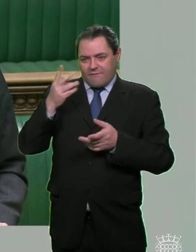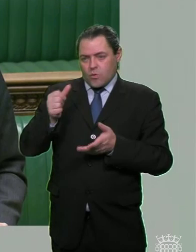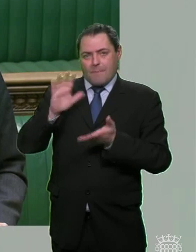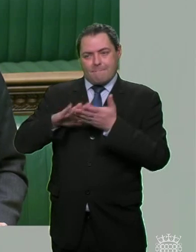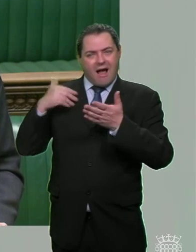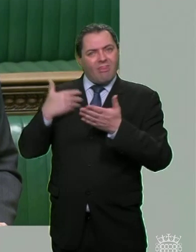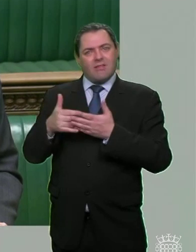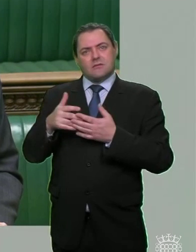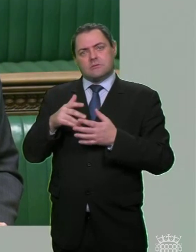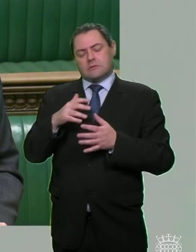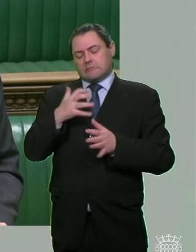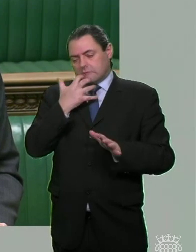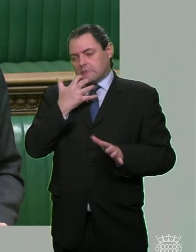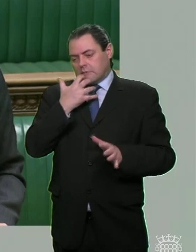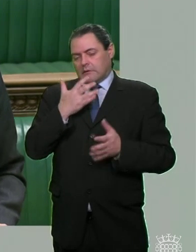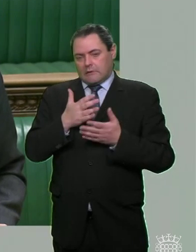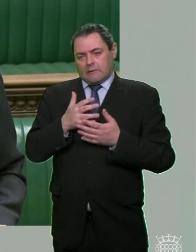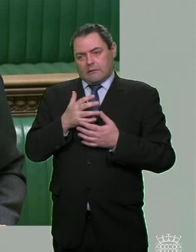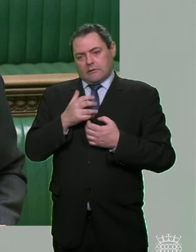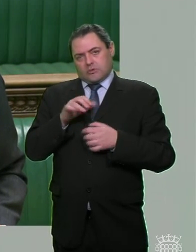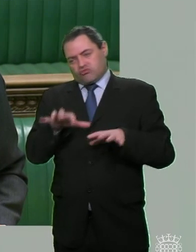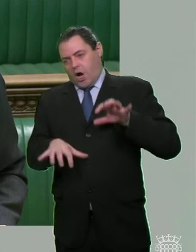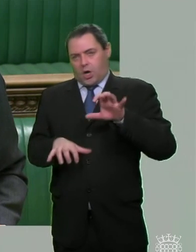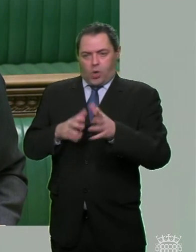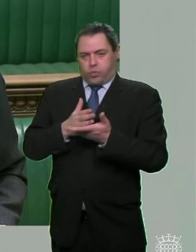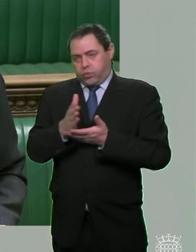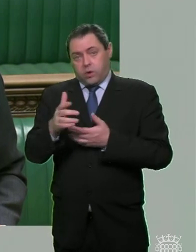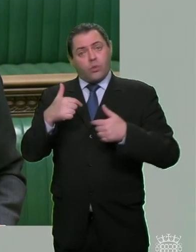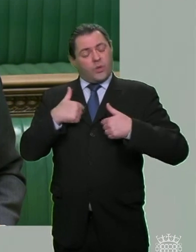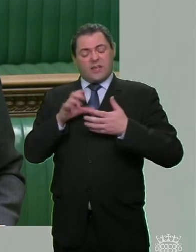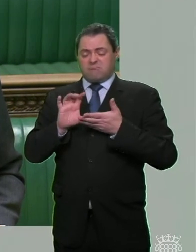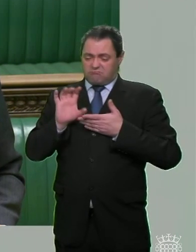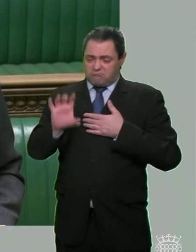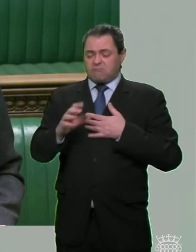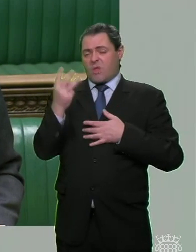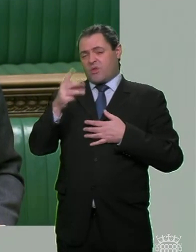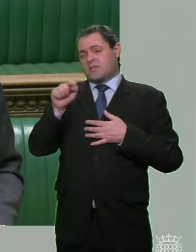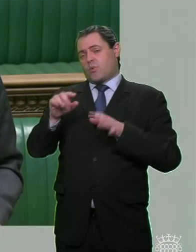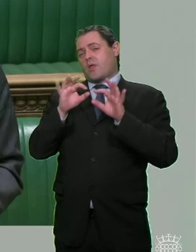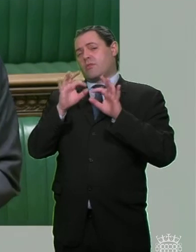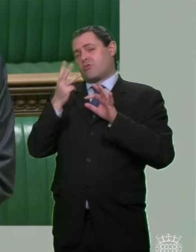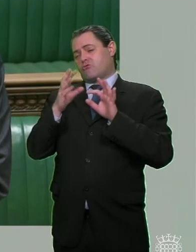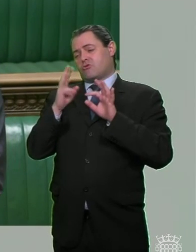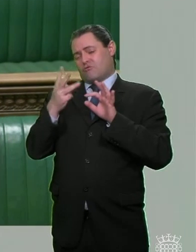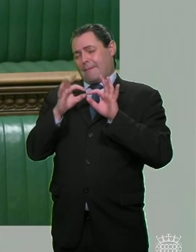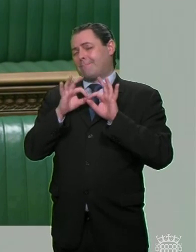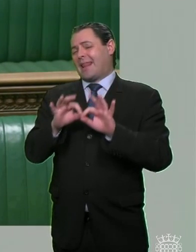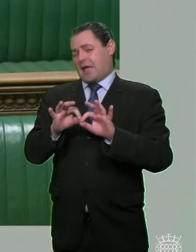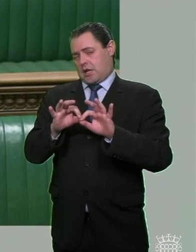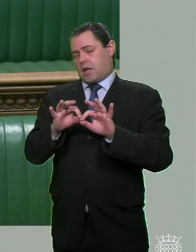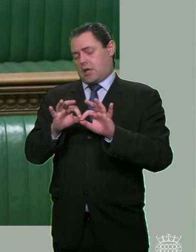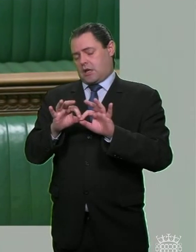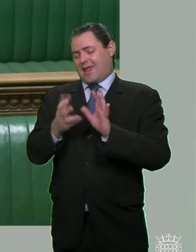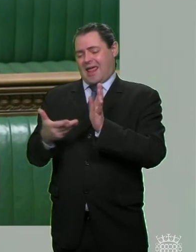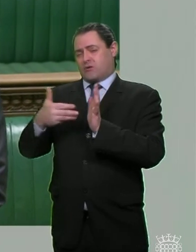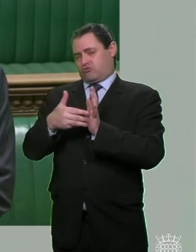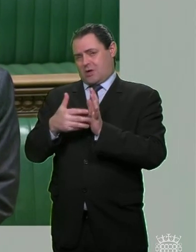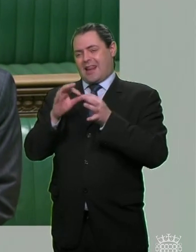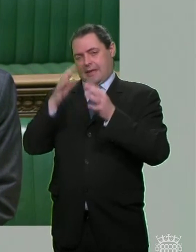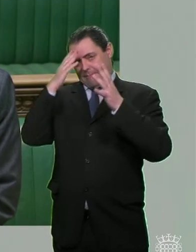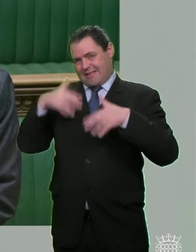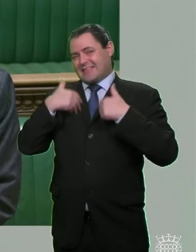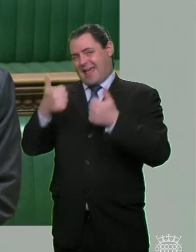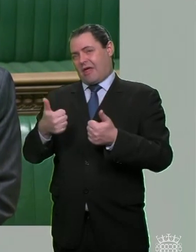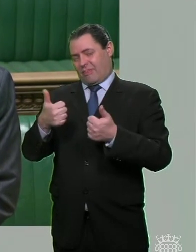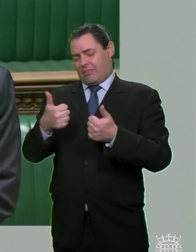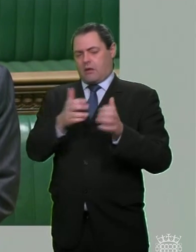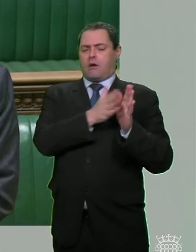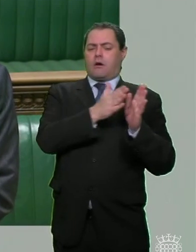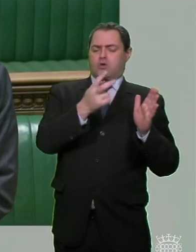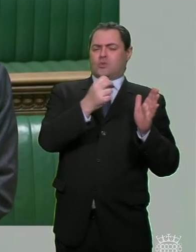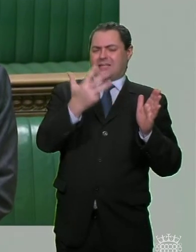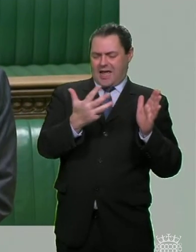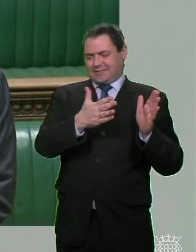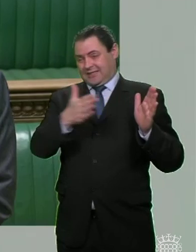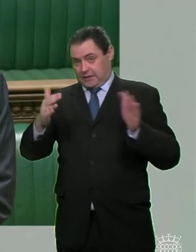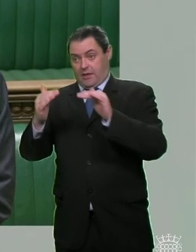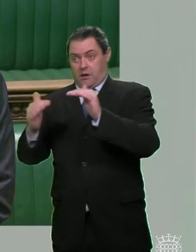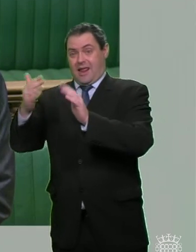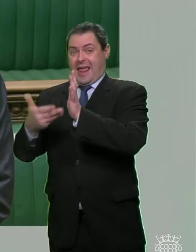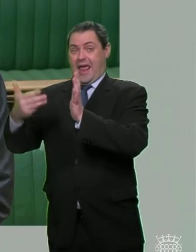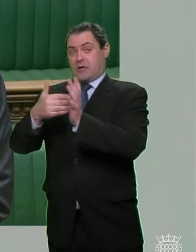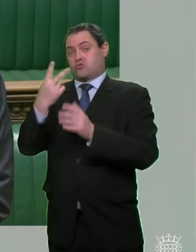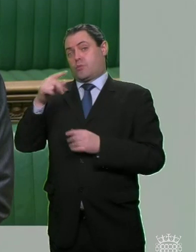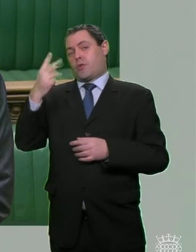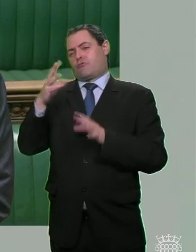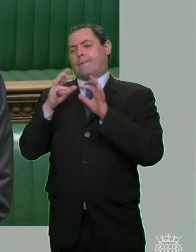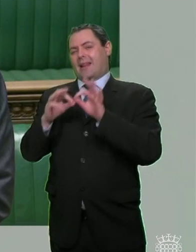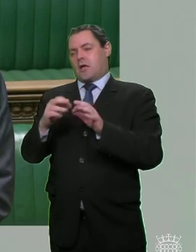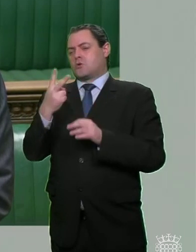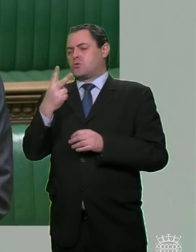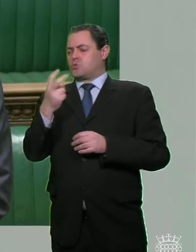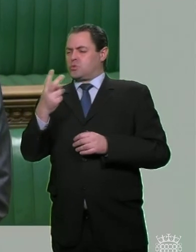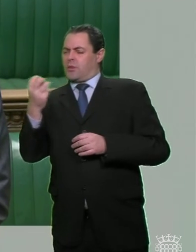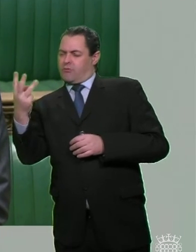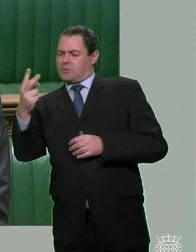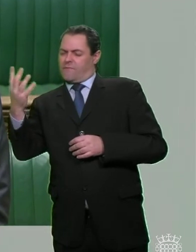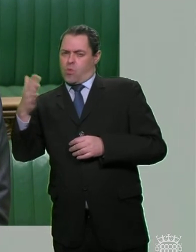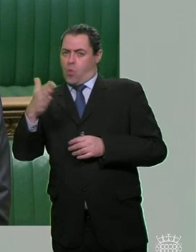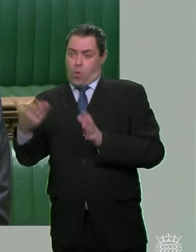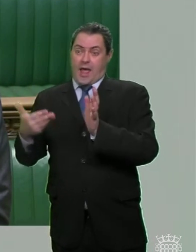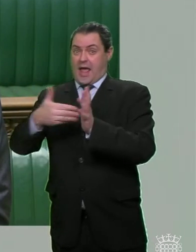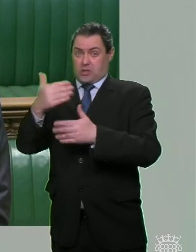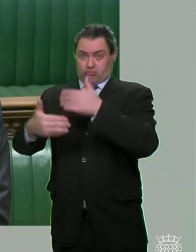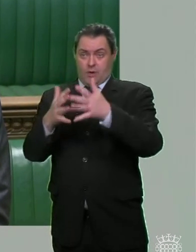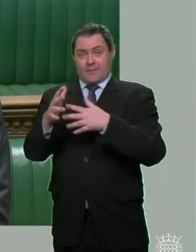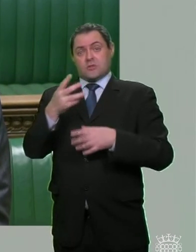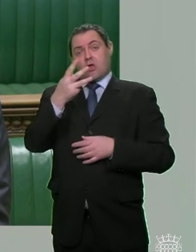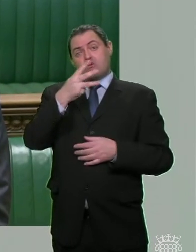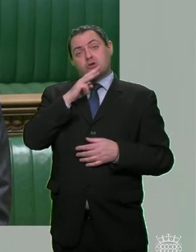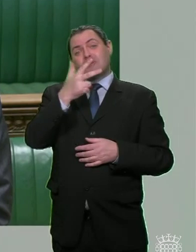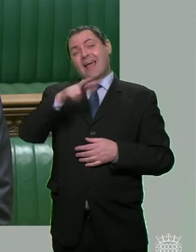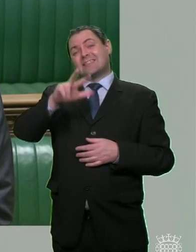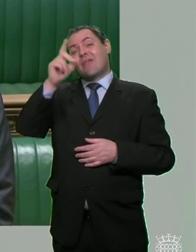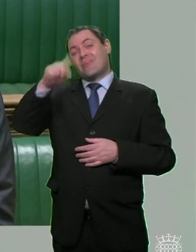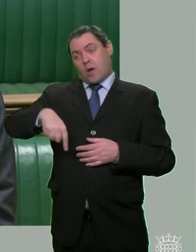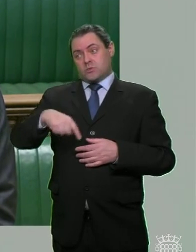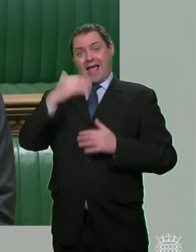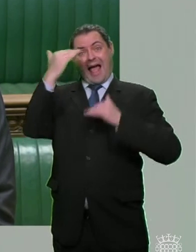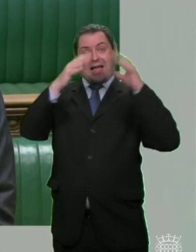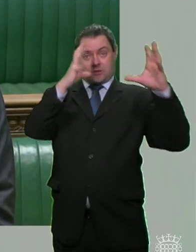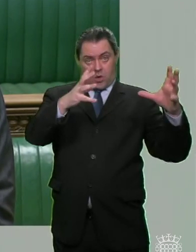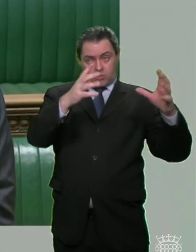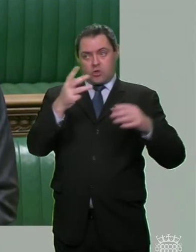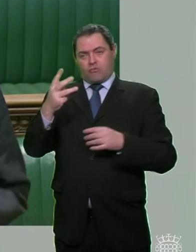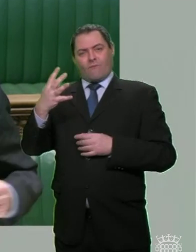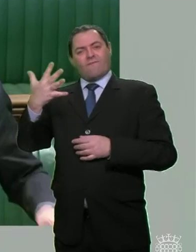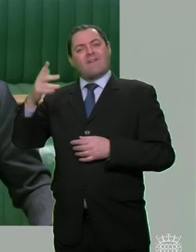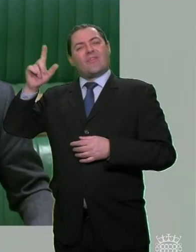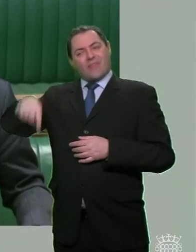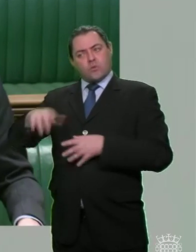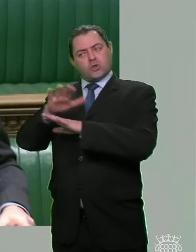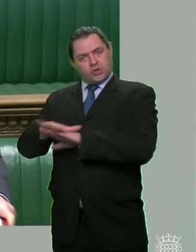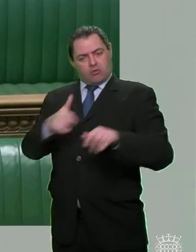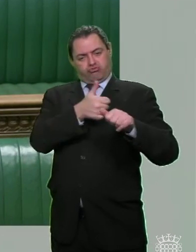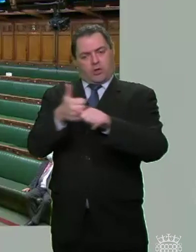We are investing hugely in mental health support; on top of the £13.3 billion in 2019-20, we will see a further £2.3 billion a year by 2023-24, and that will support 380,000 adults and 345,000 children.